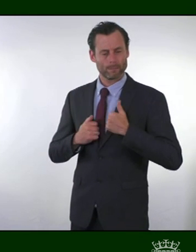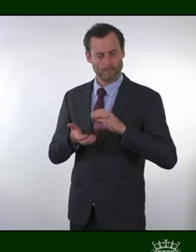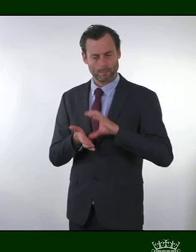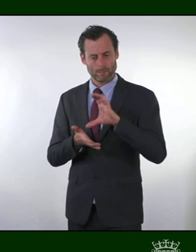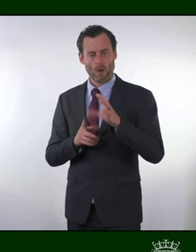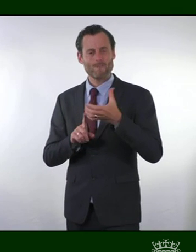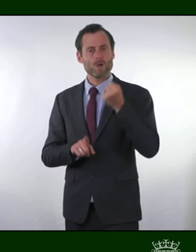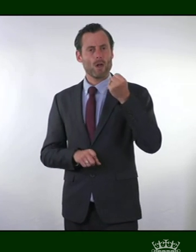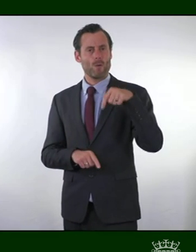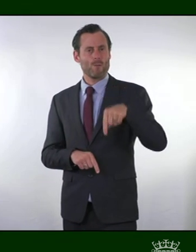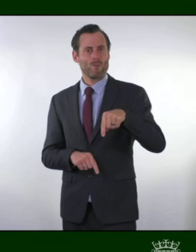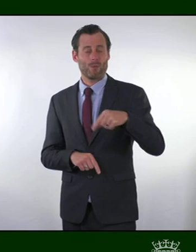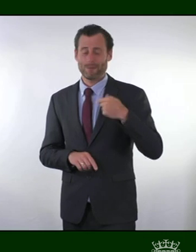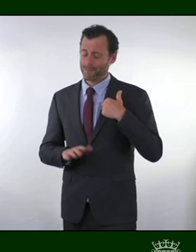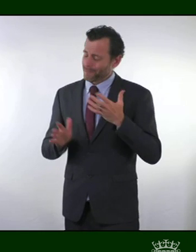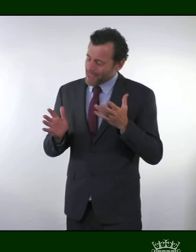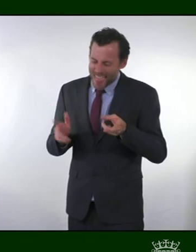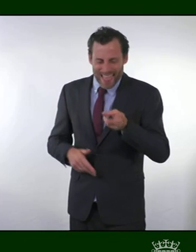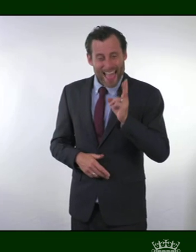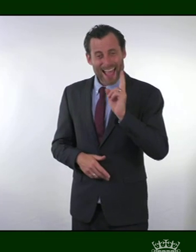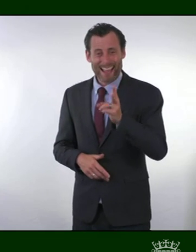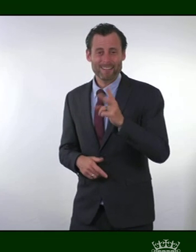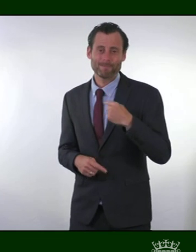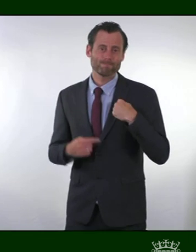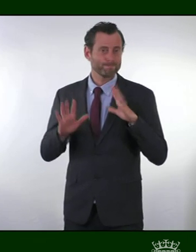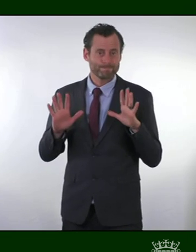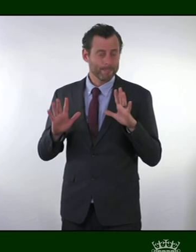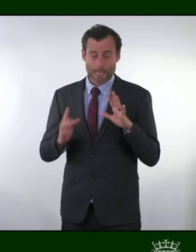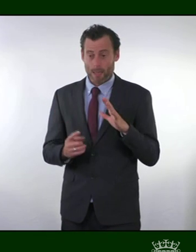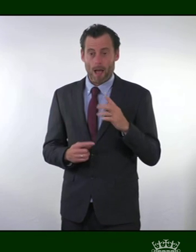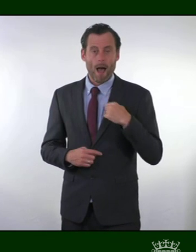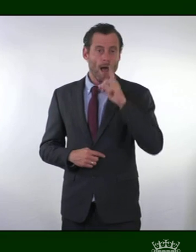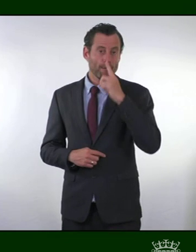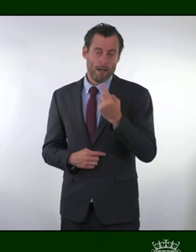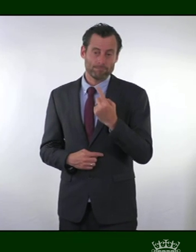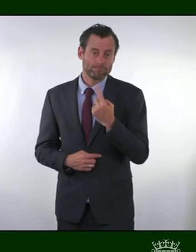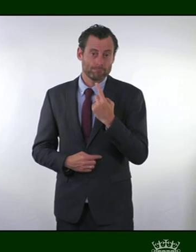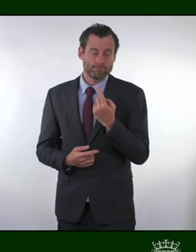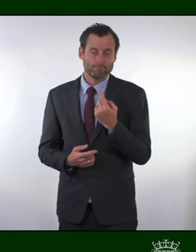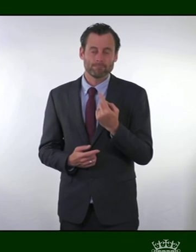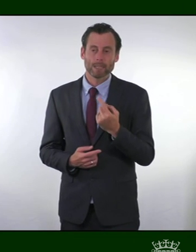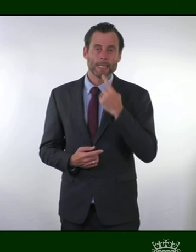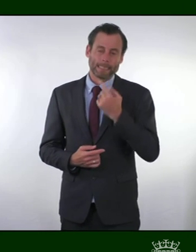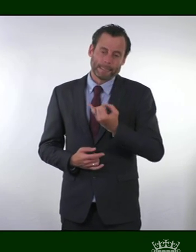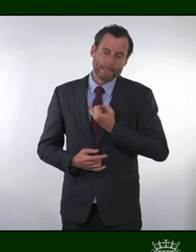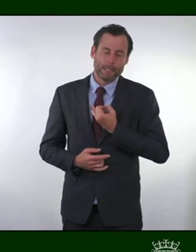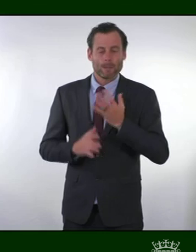Here again, I make no apology for the fact that we must and should wind down this scheme.